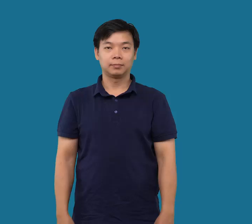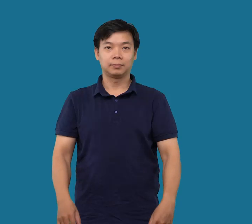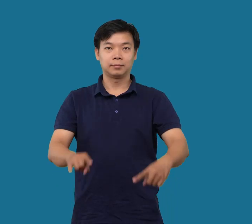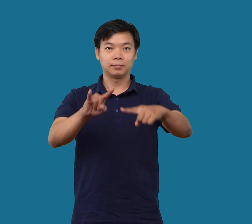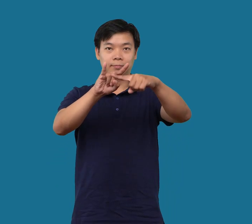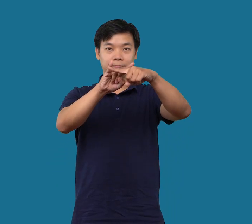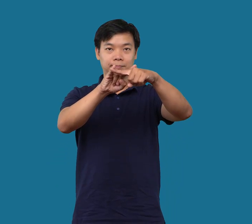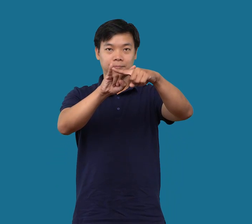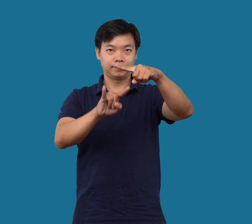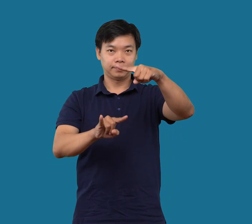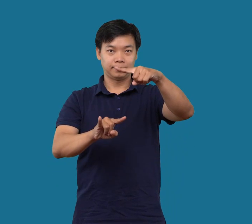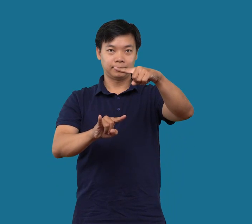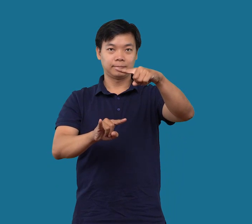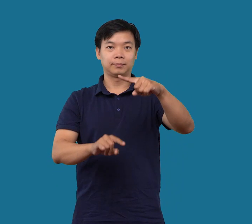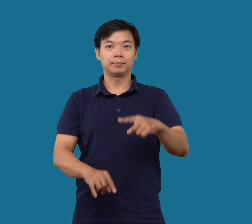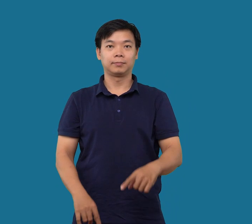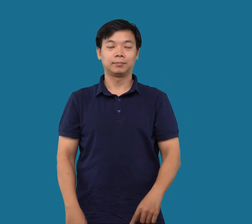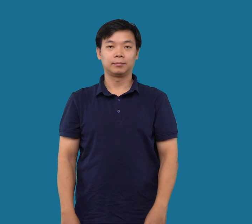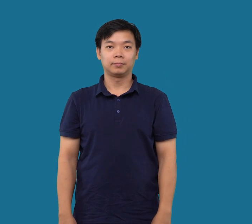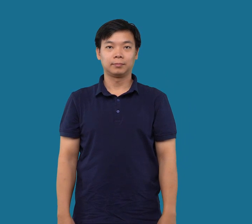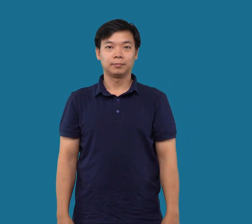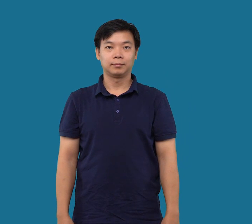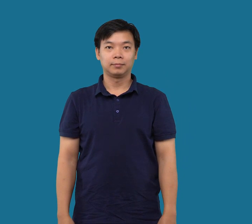hình chiếu